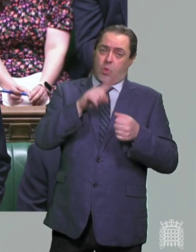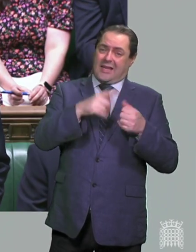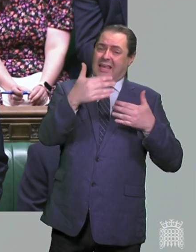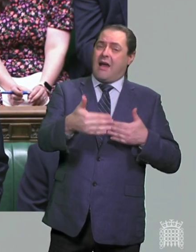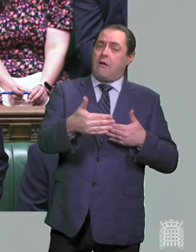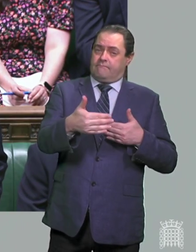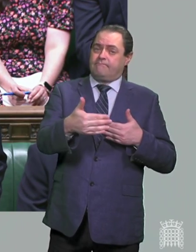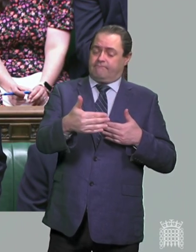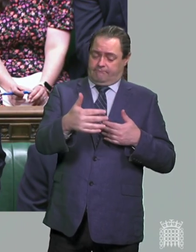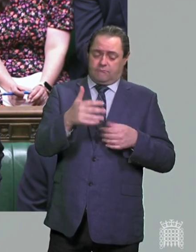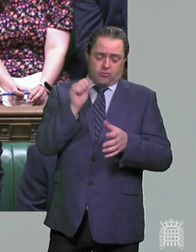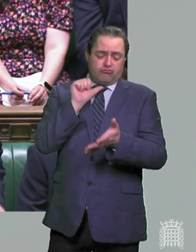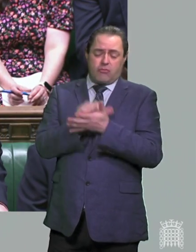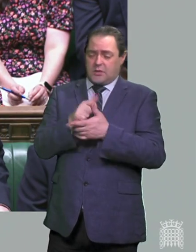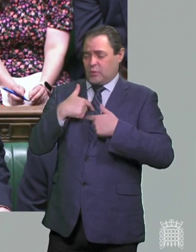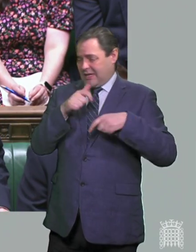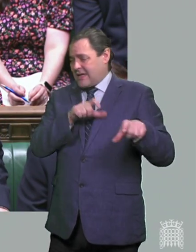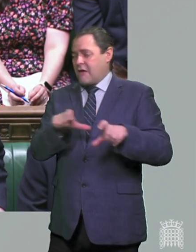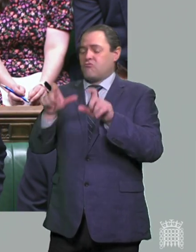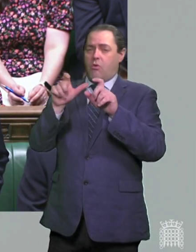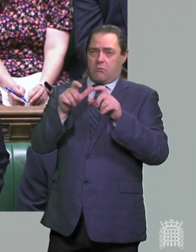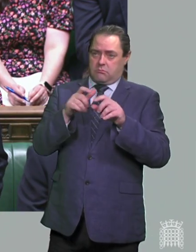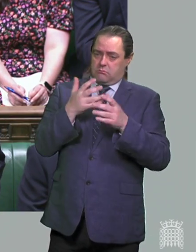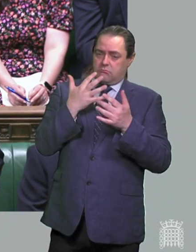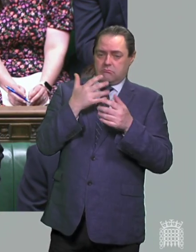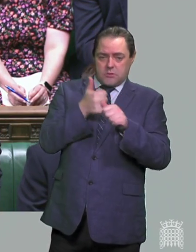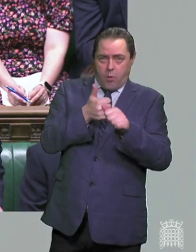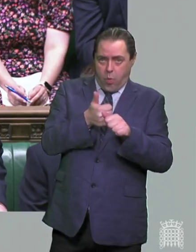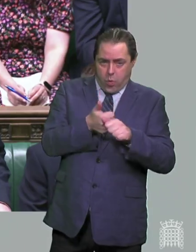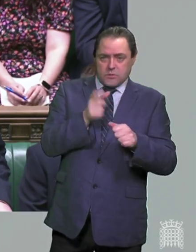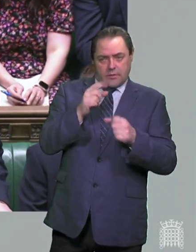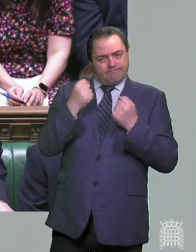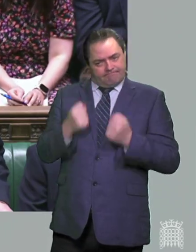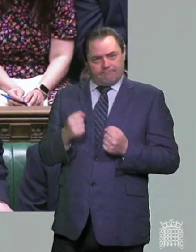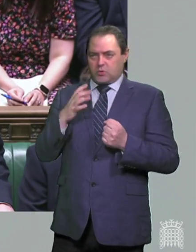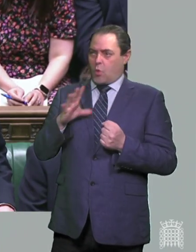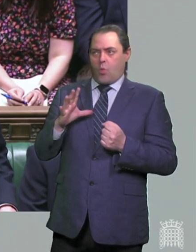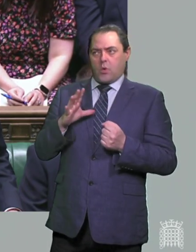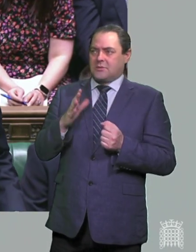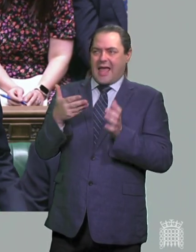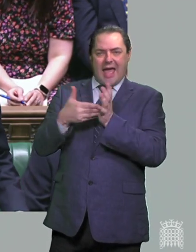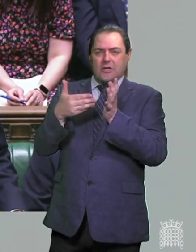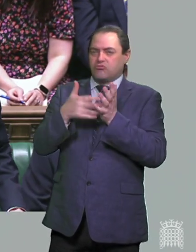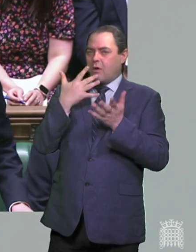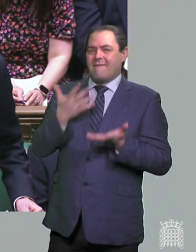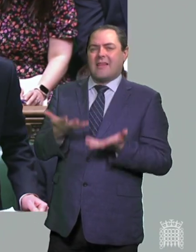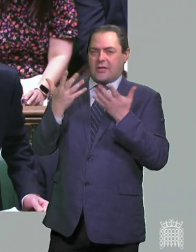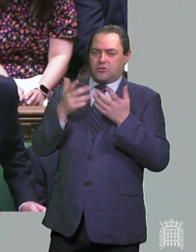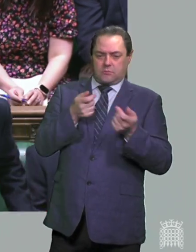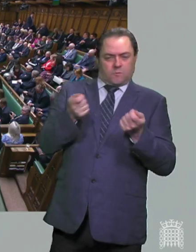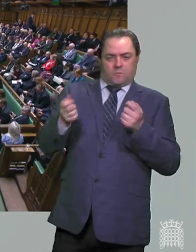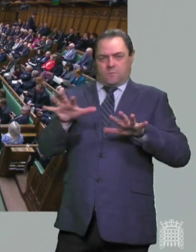It is right that the Government continue to provide cost of living support, while sticking to our plan to avoid added unnecessary inflationary pressures.